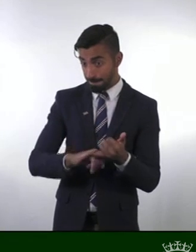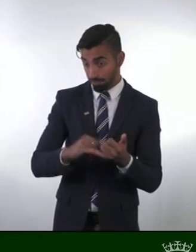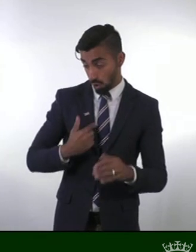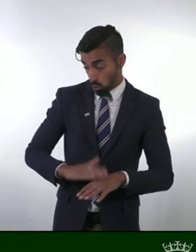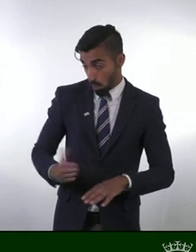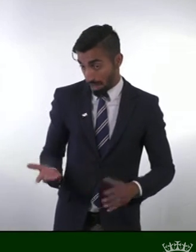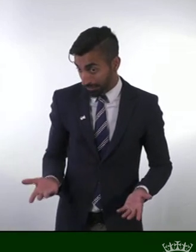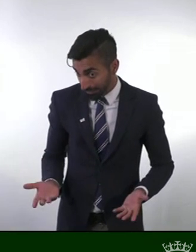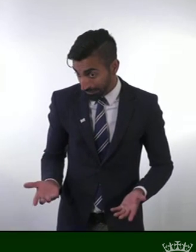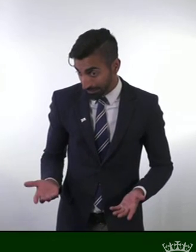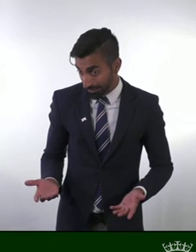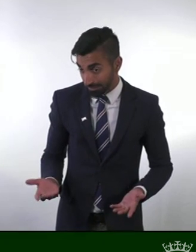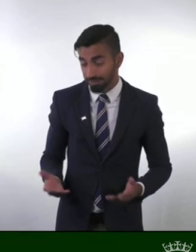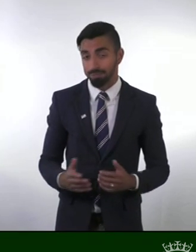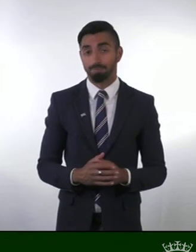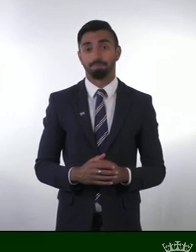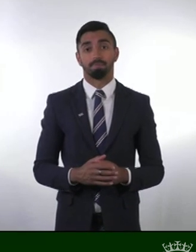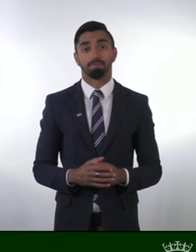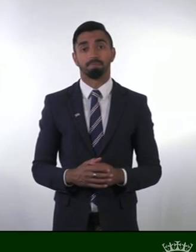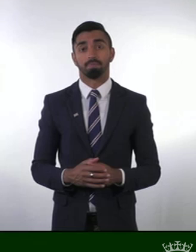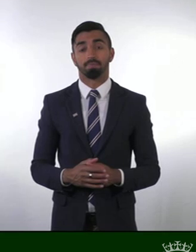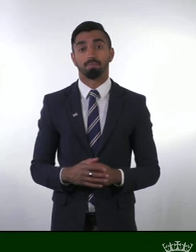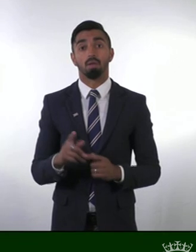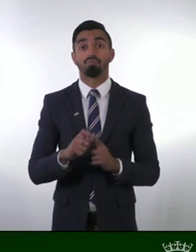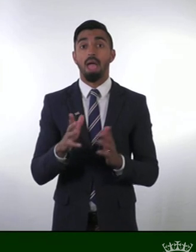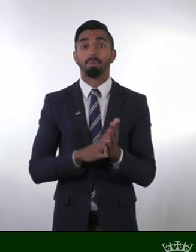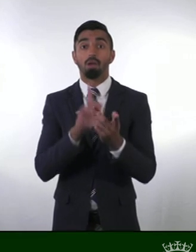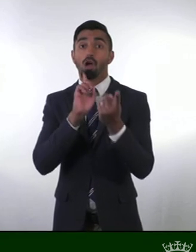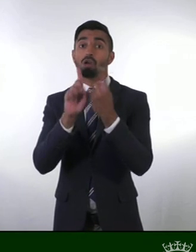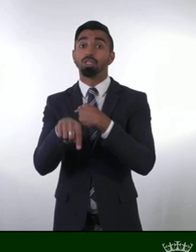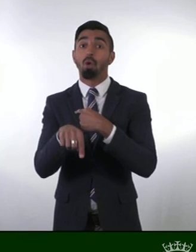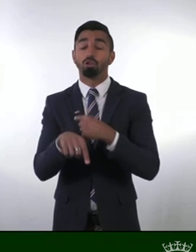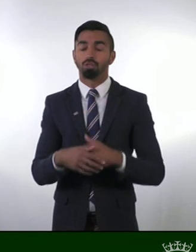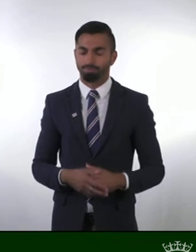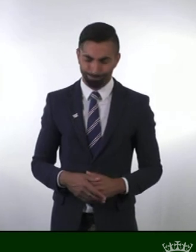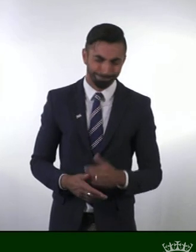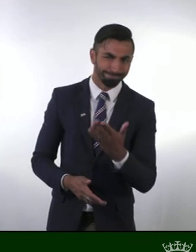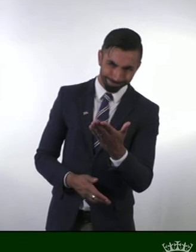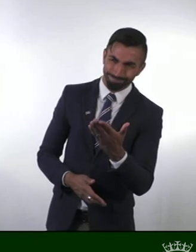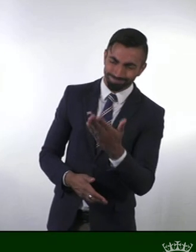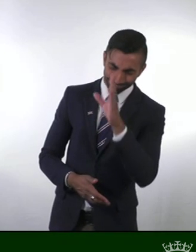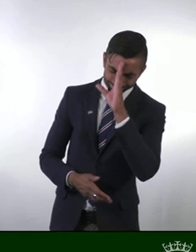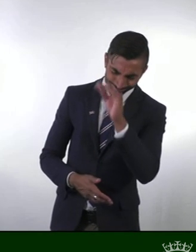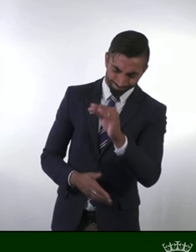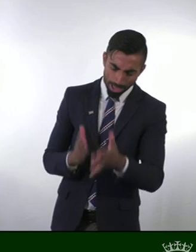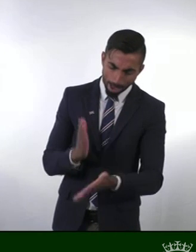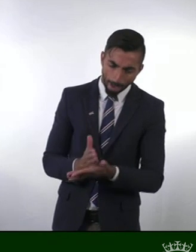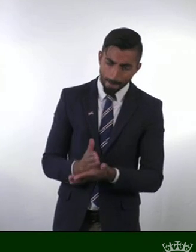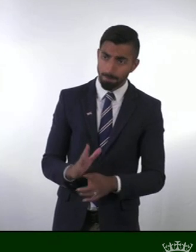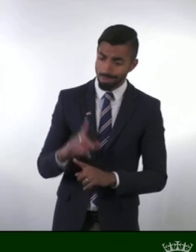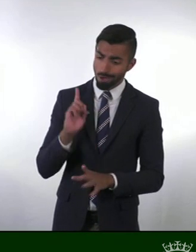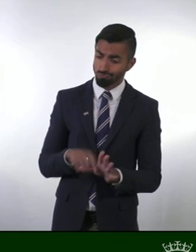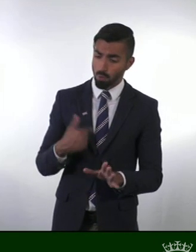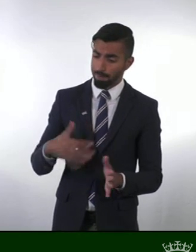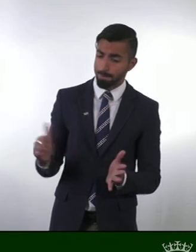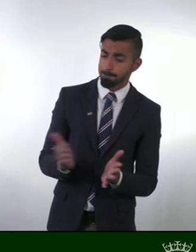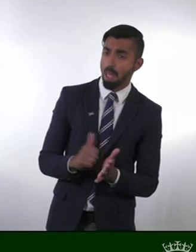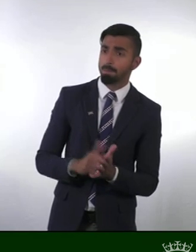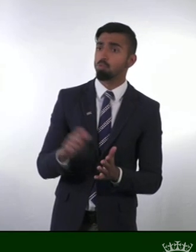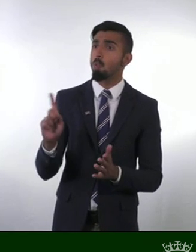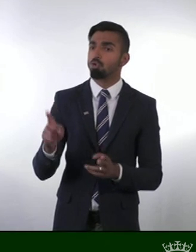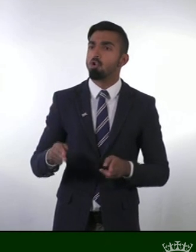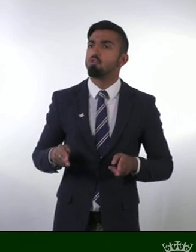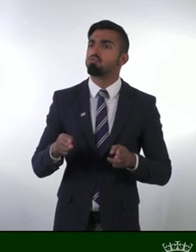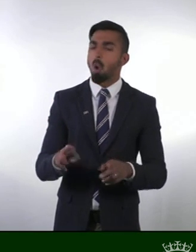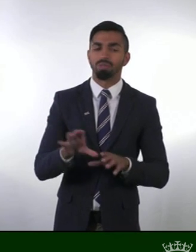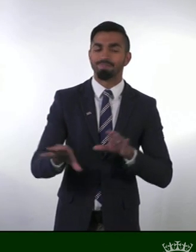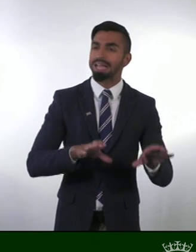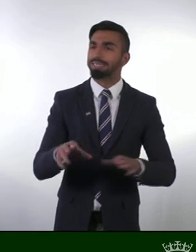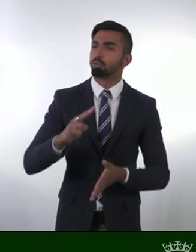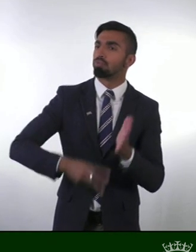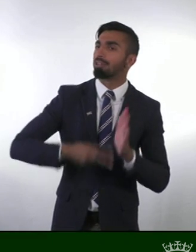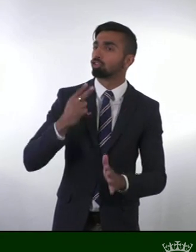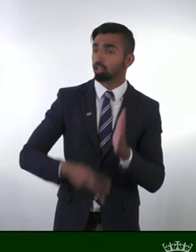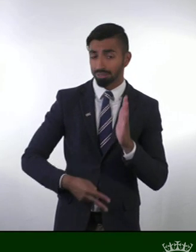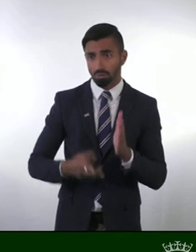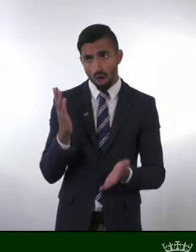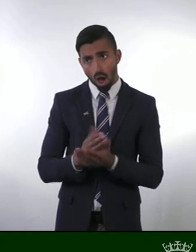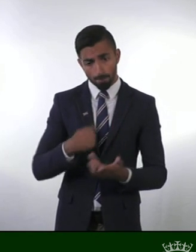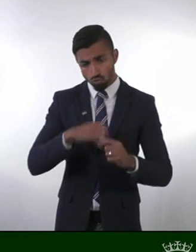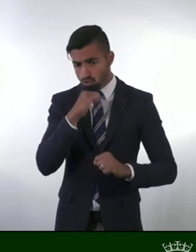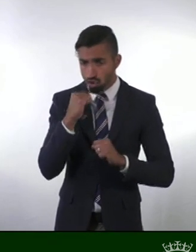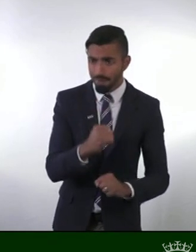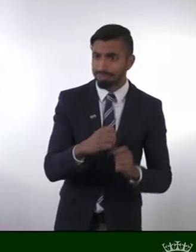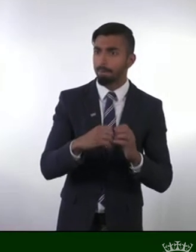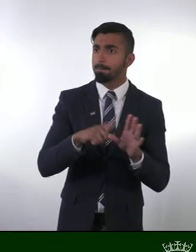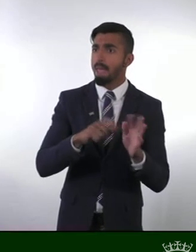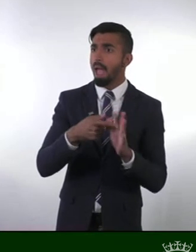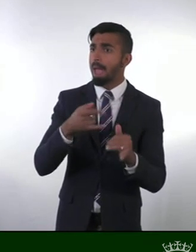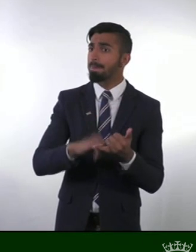Thank you so much. I can confirm briefly to my honourable Friend that we are indeed committed under the road investment strategy published last year to building a bypass around Mottram, and I look forward to being there to see it done.